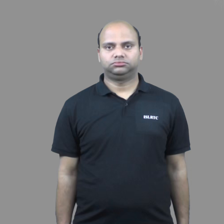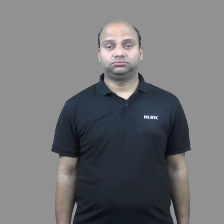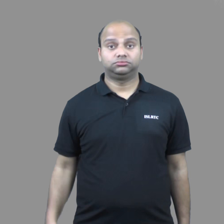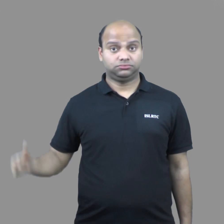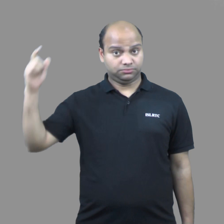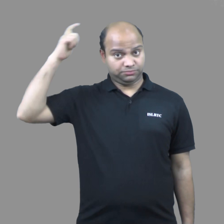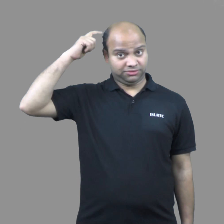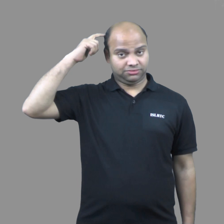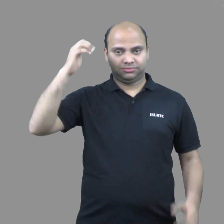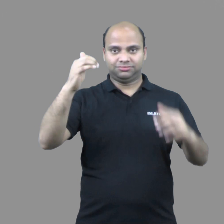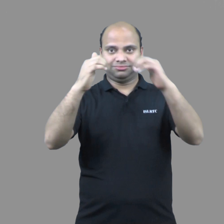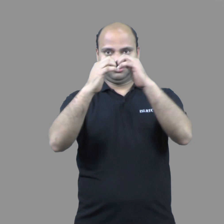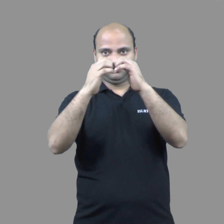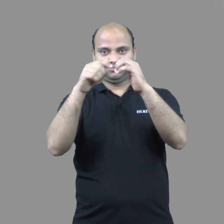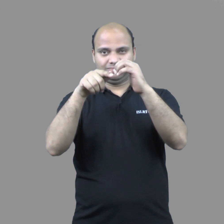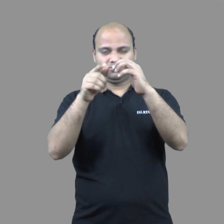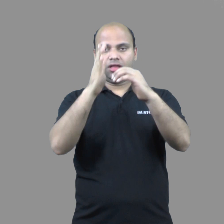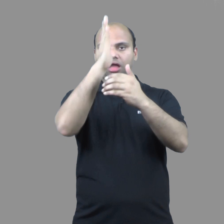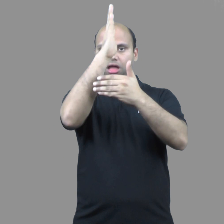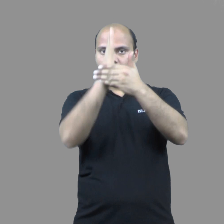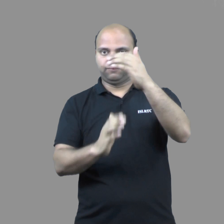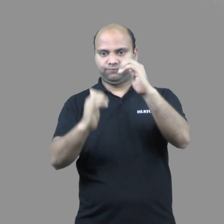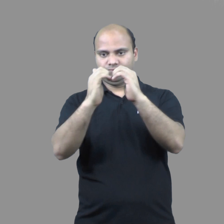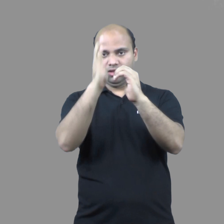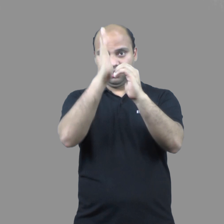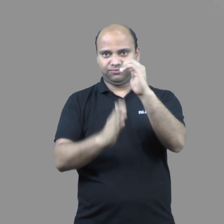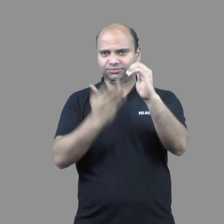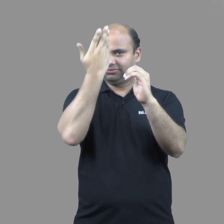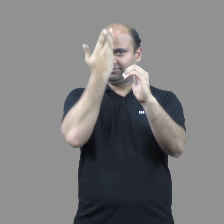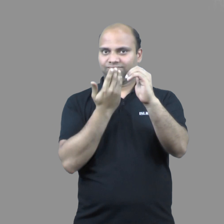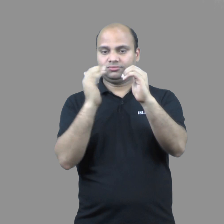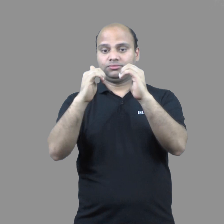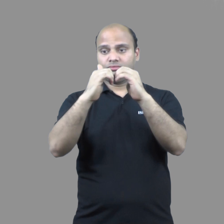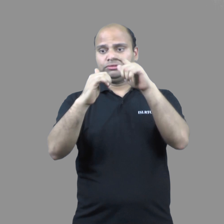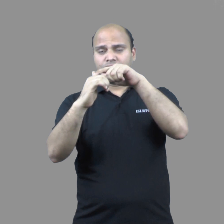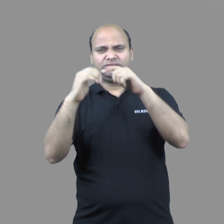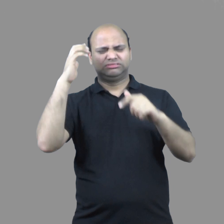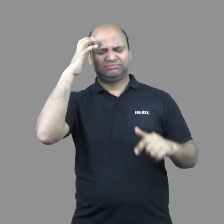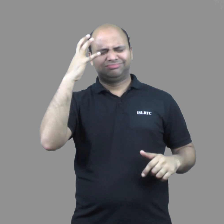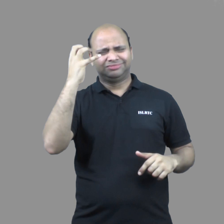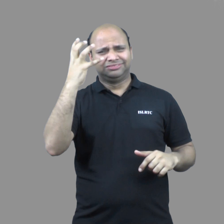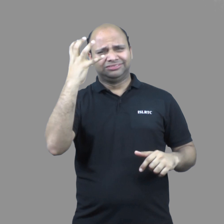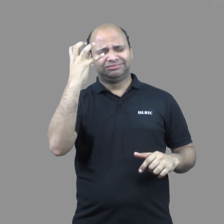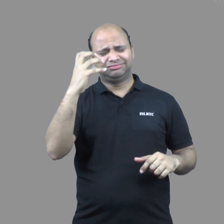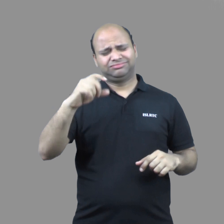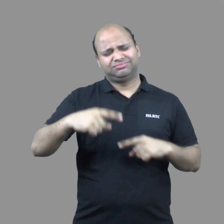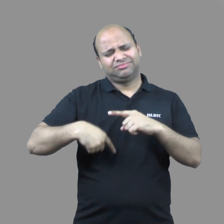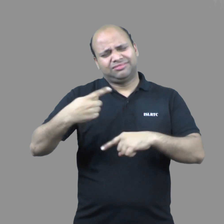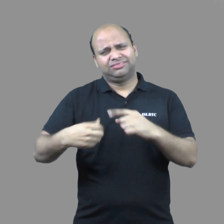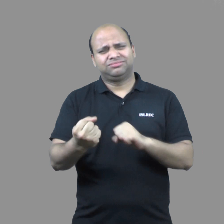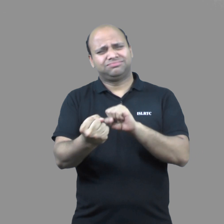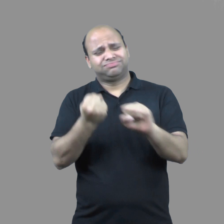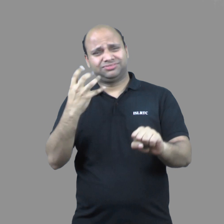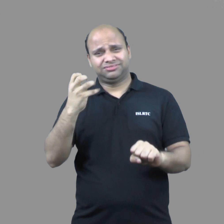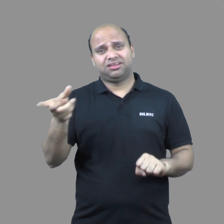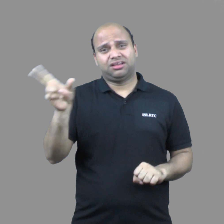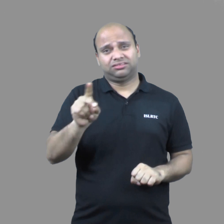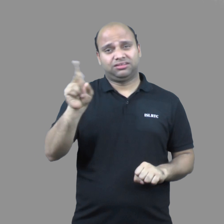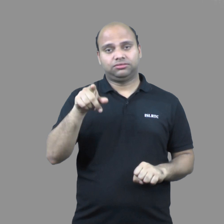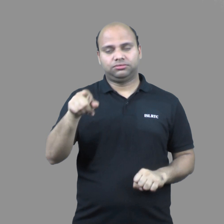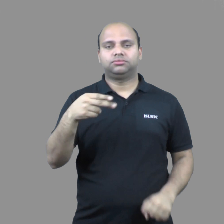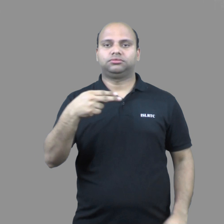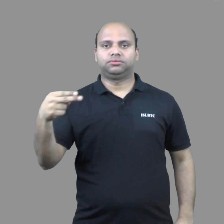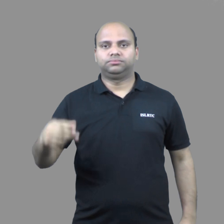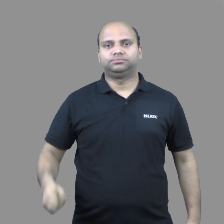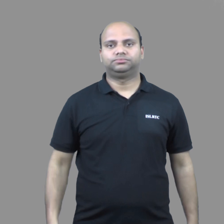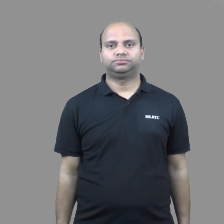Migraine